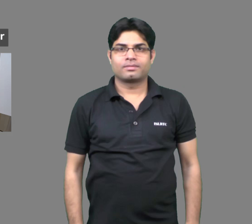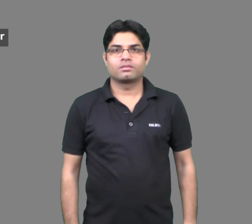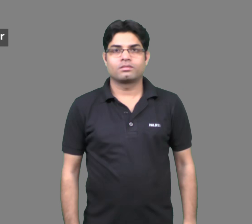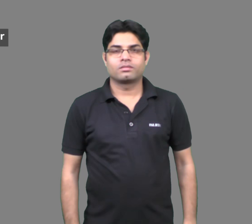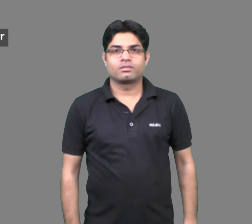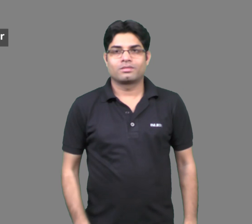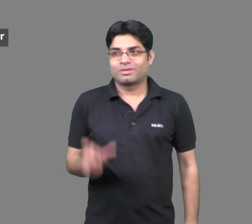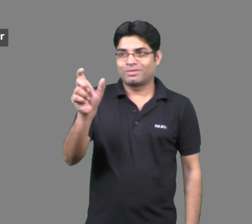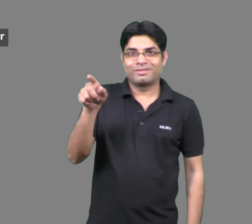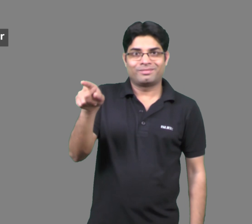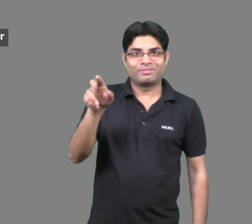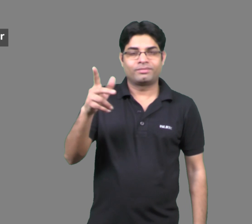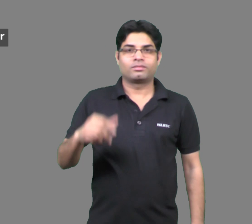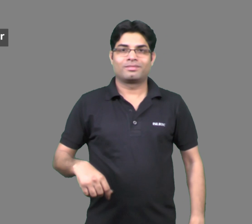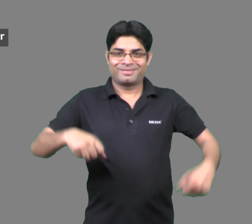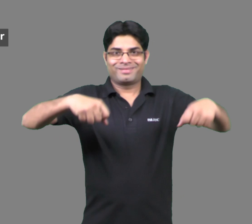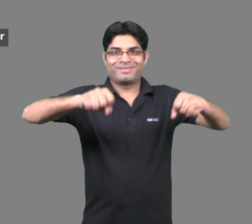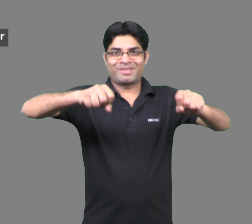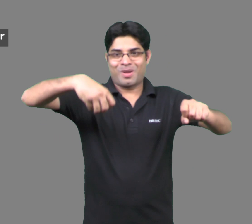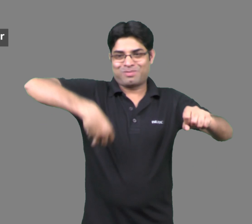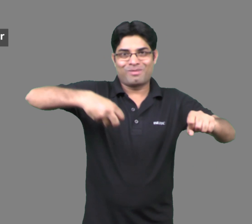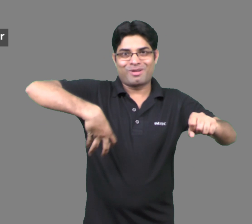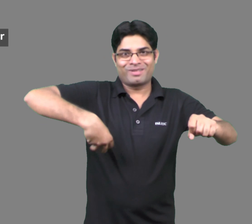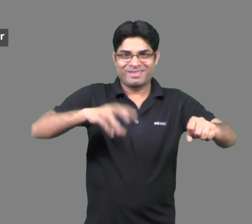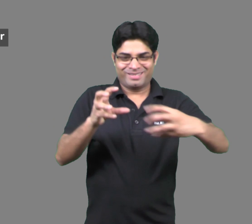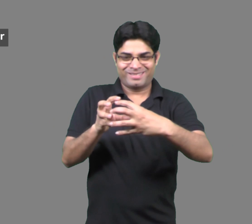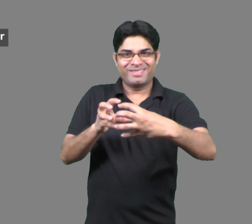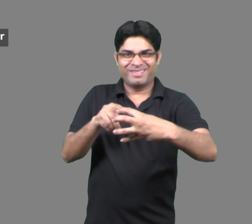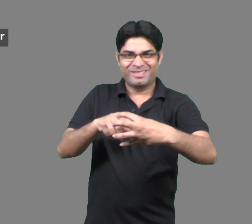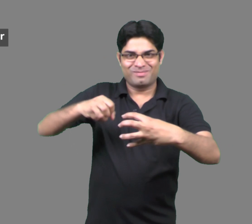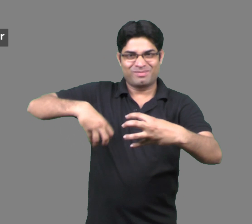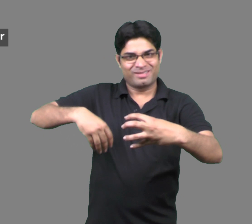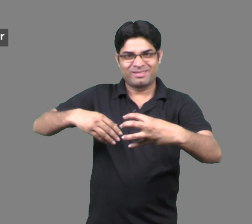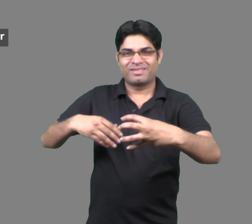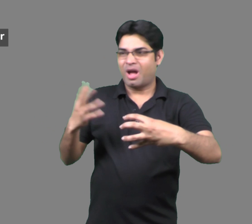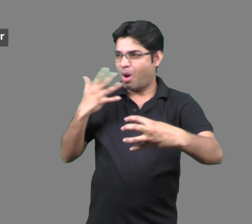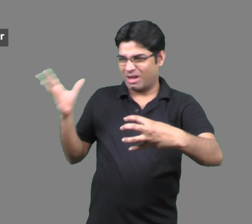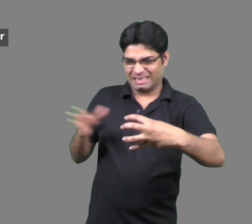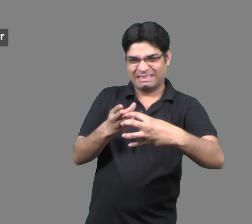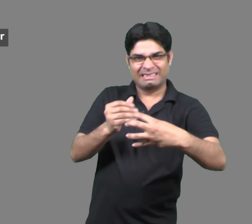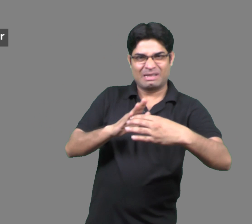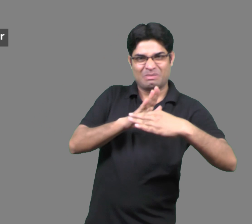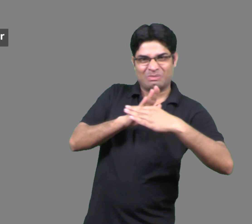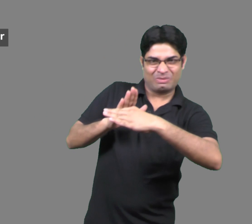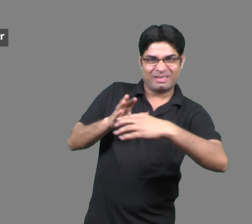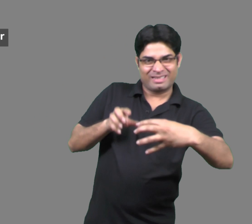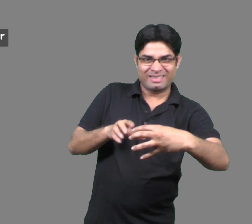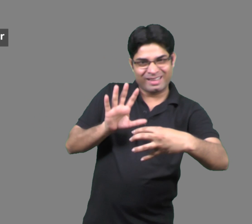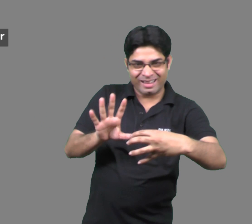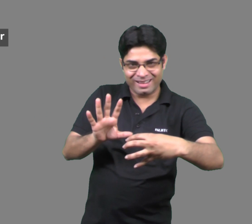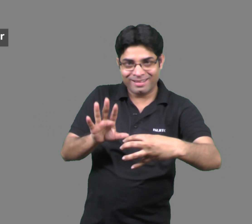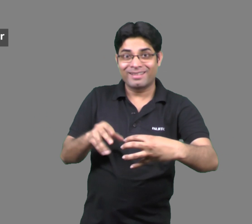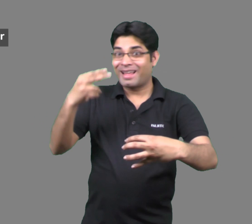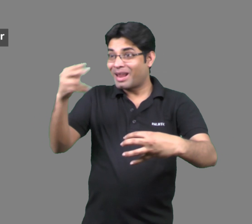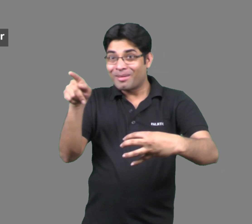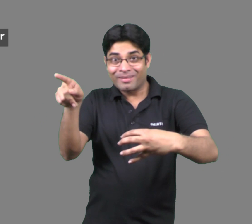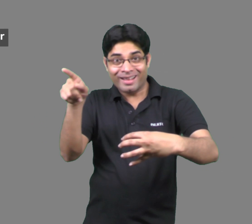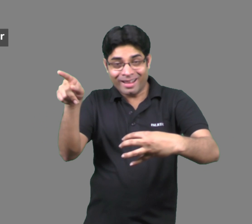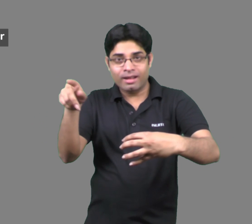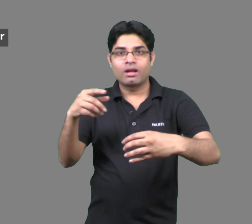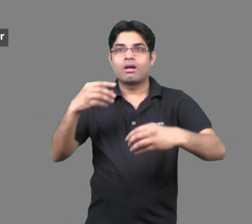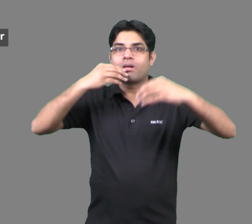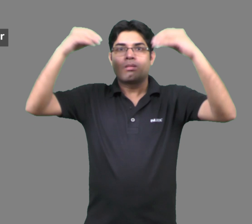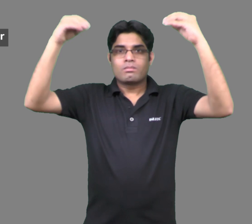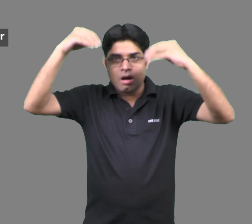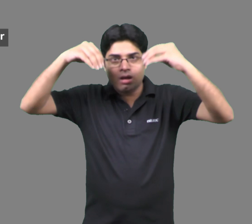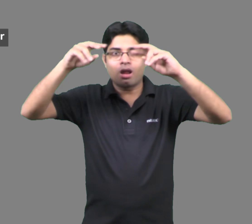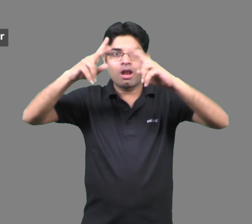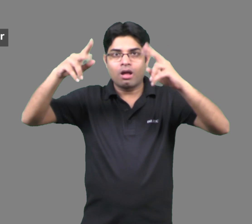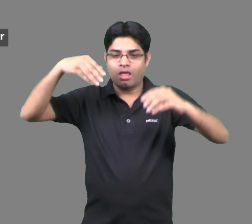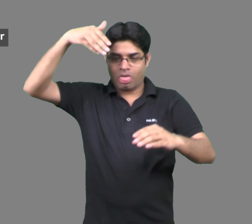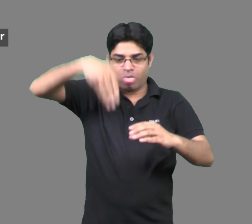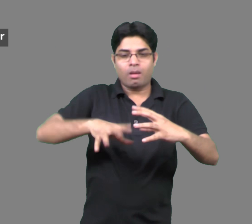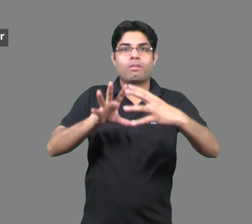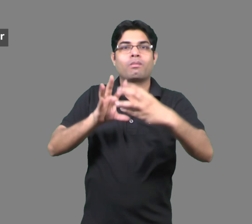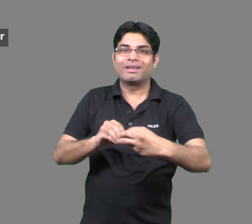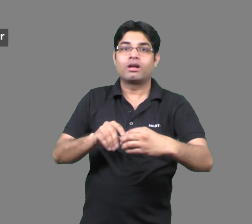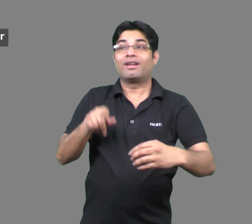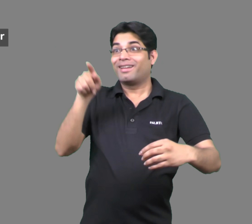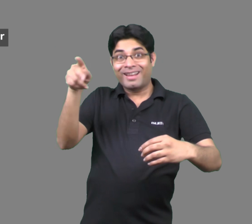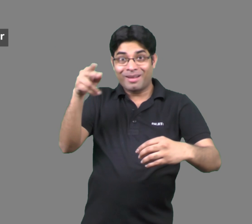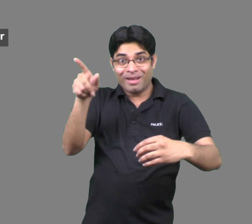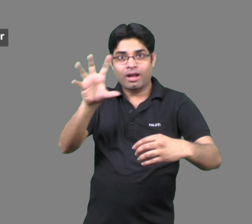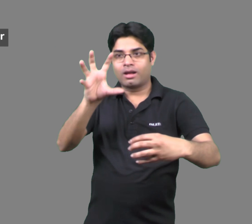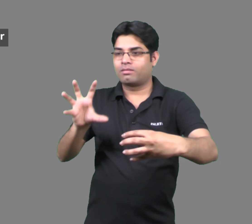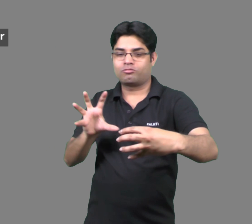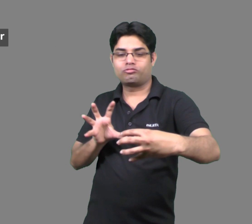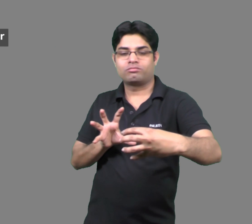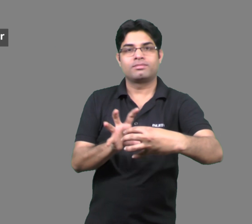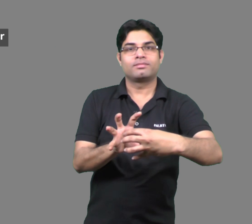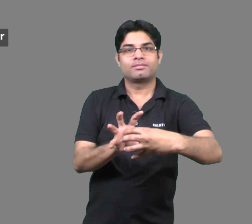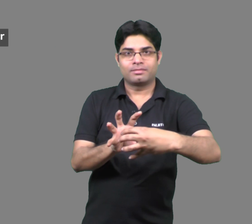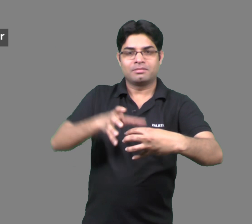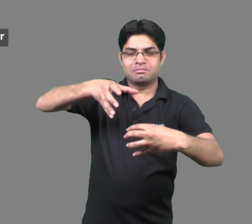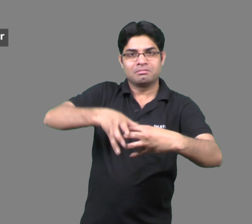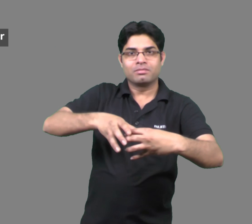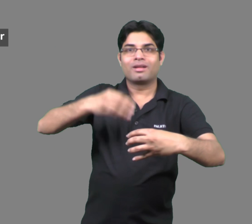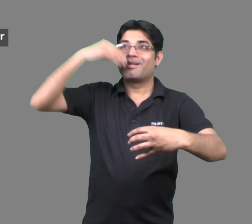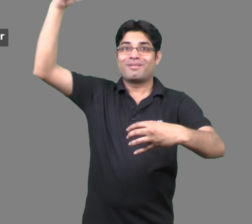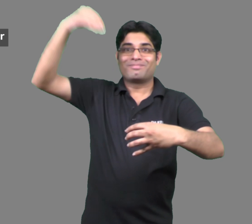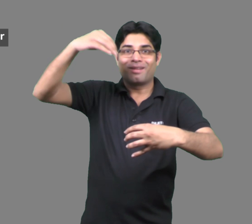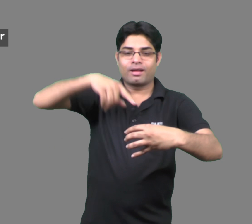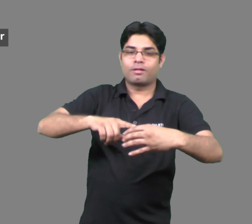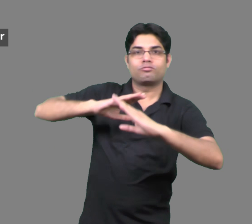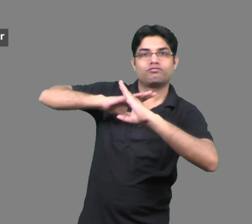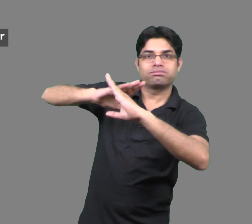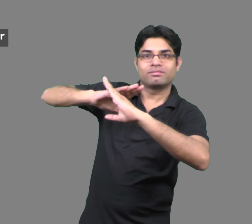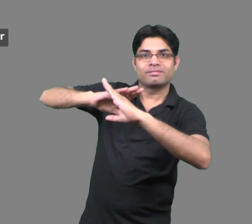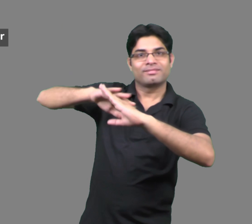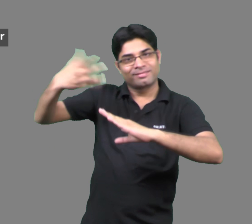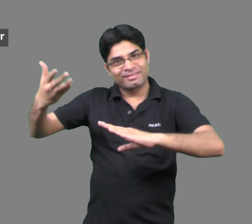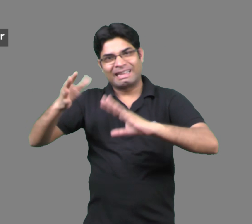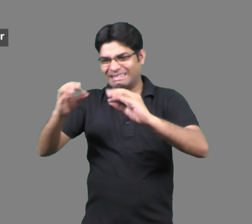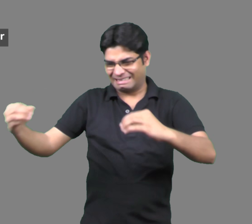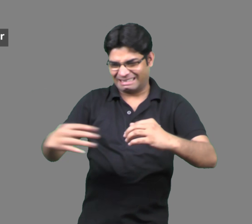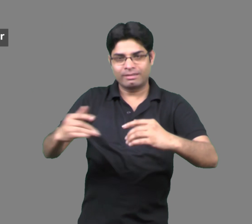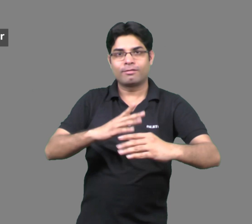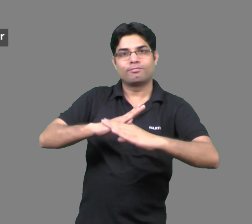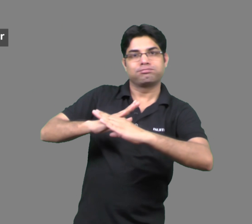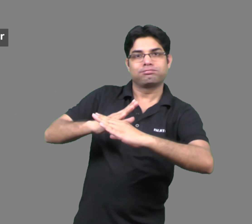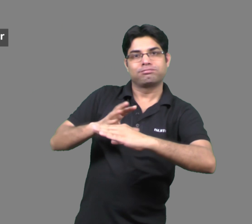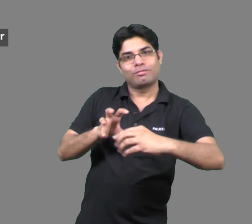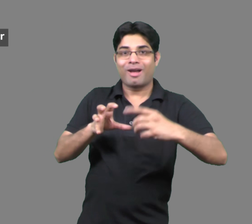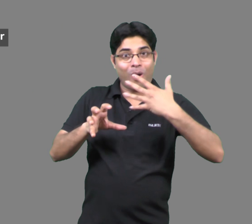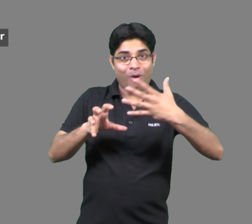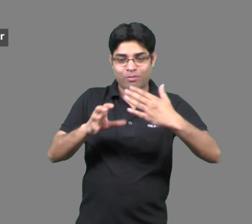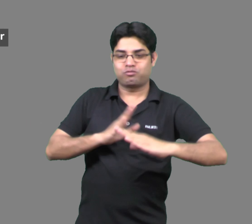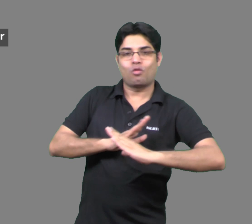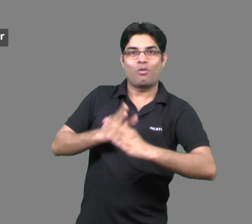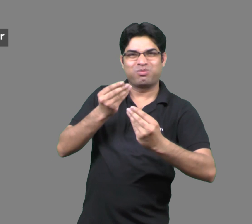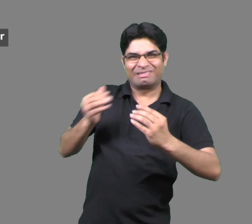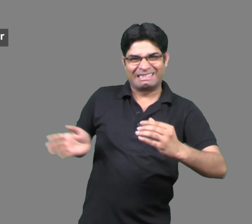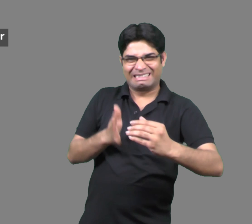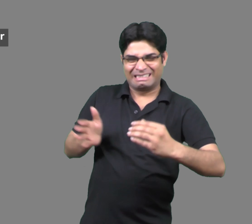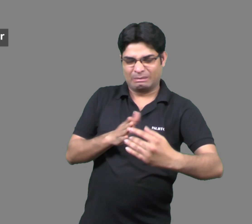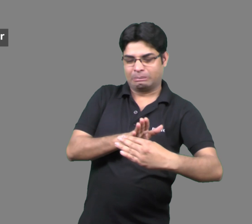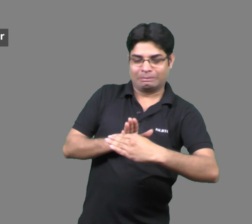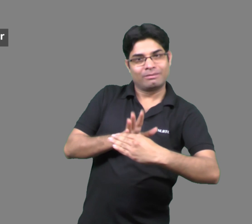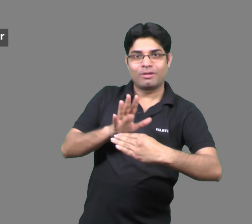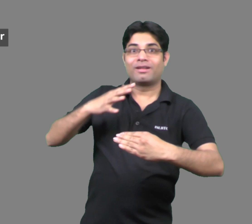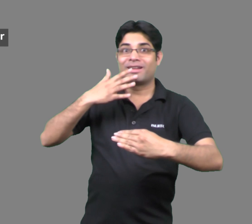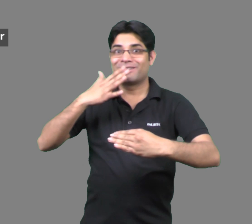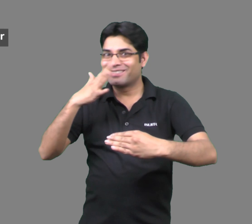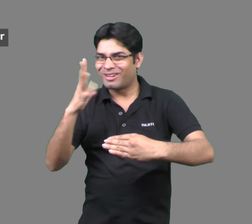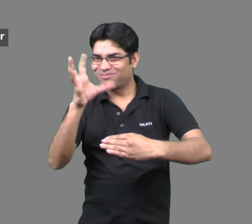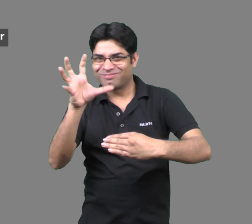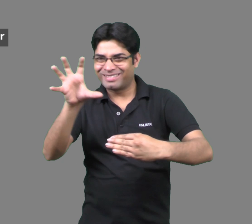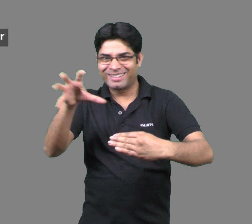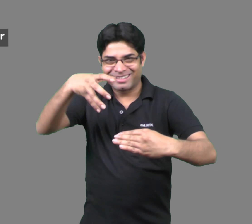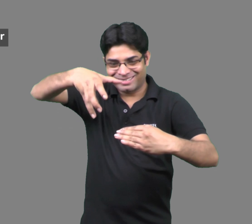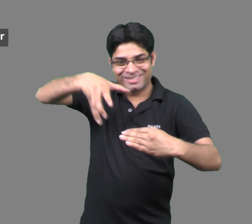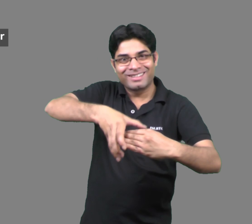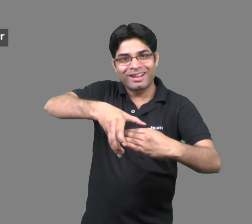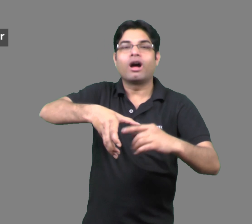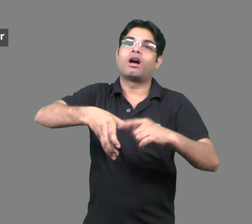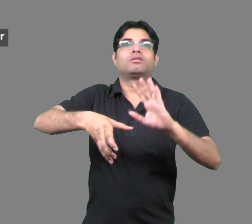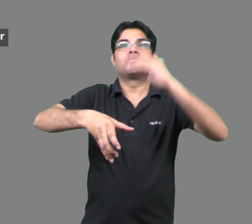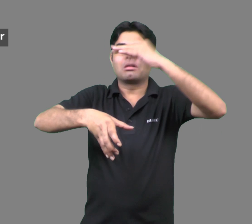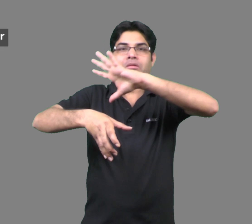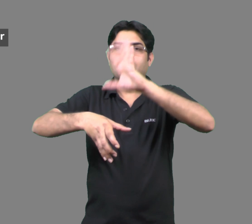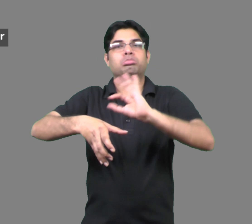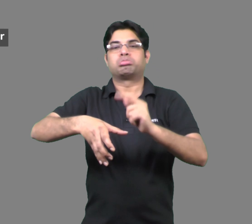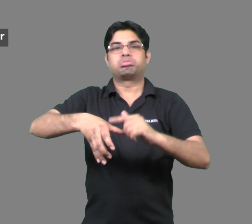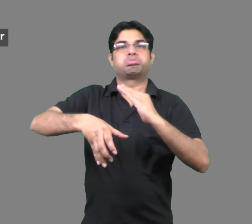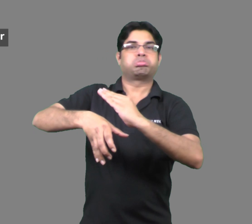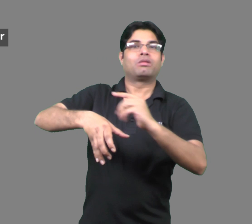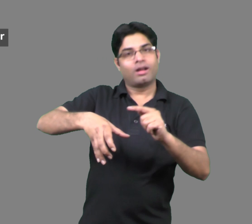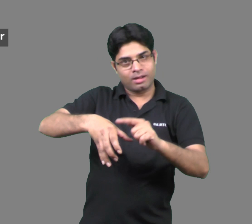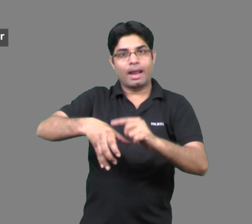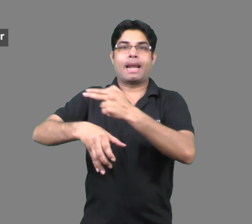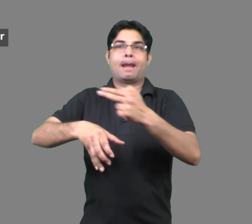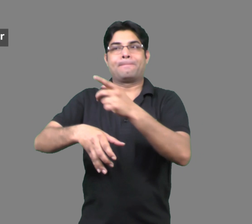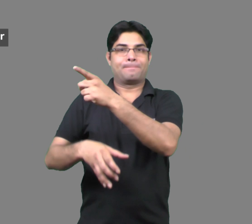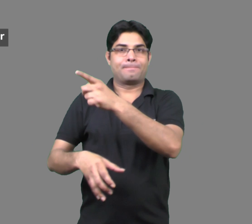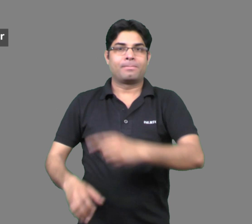Waterproof Air Filter